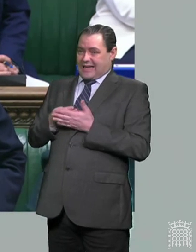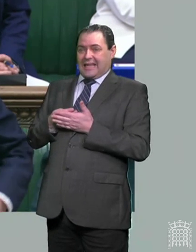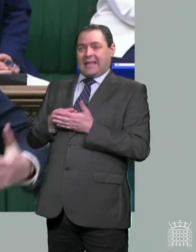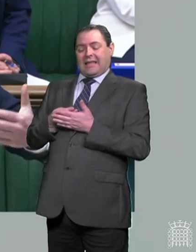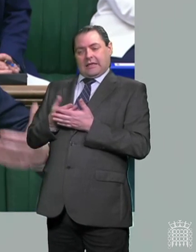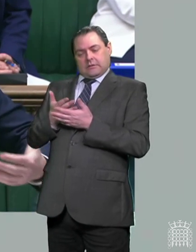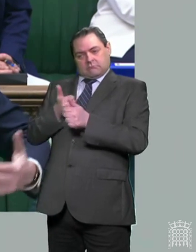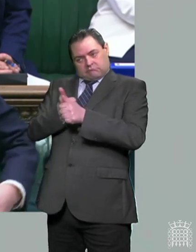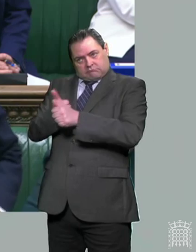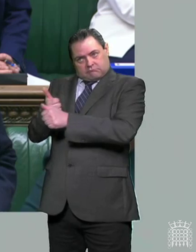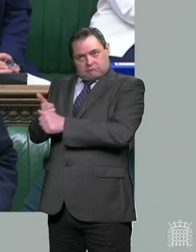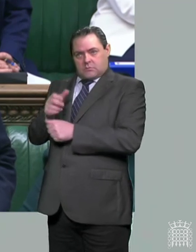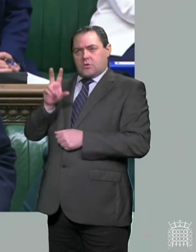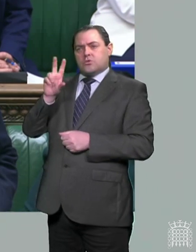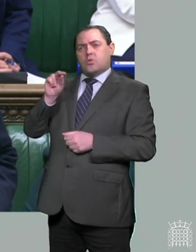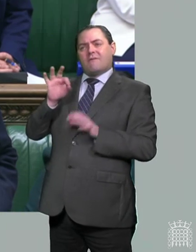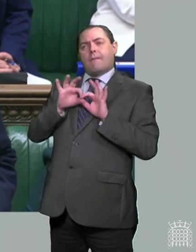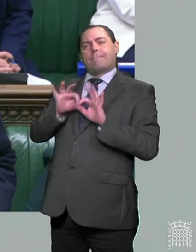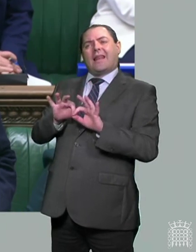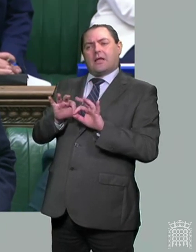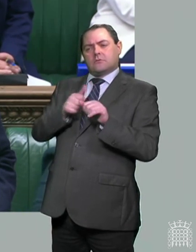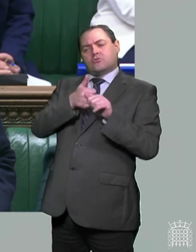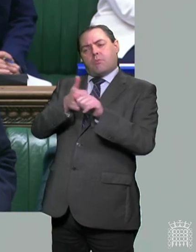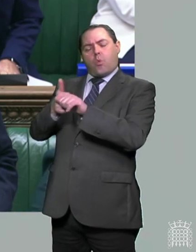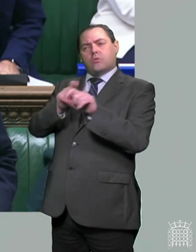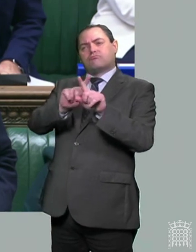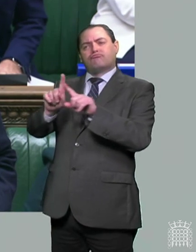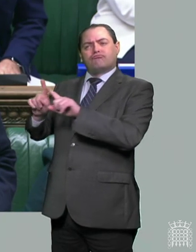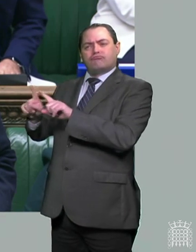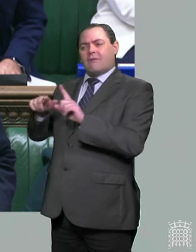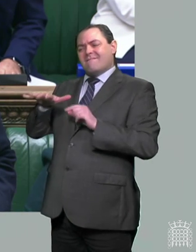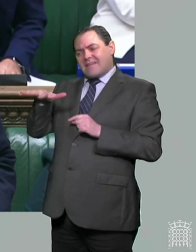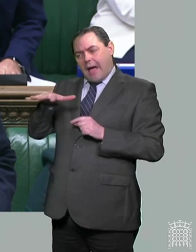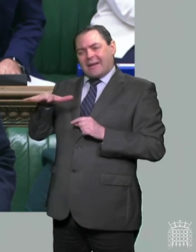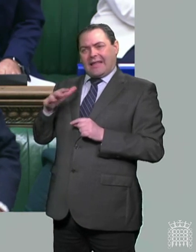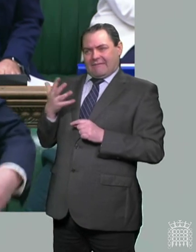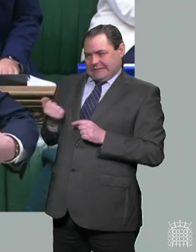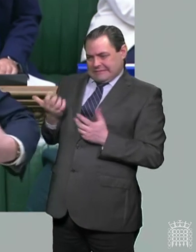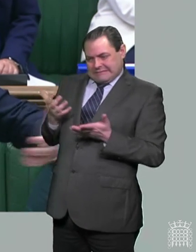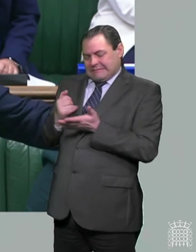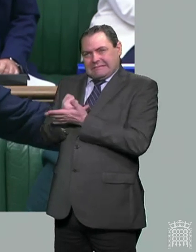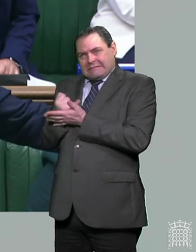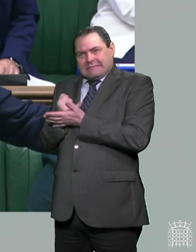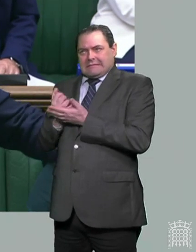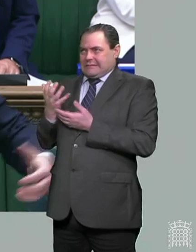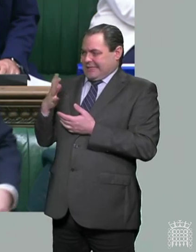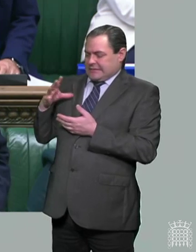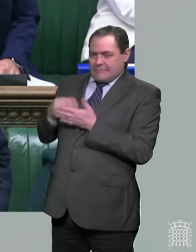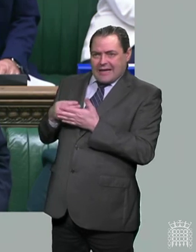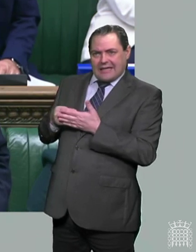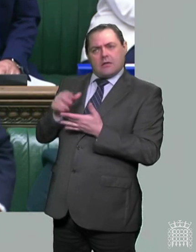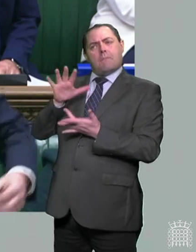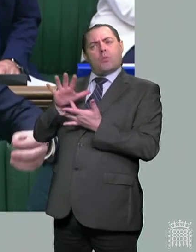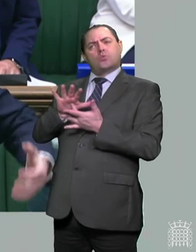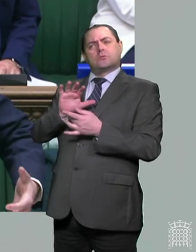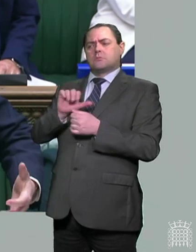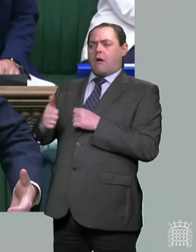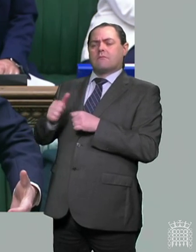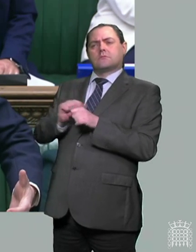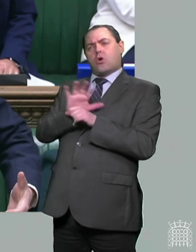We are putting in £12 billion-worth of support and financial help for families in hardship this year, which is absolutely vital after the pandemic.